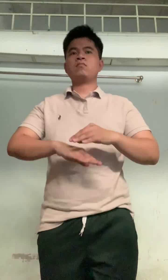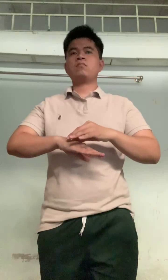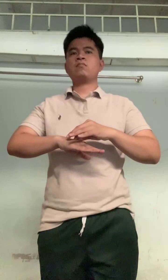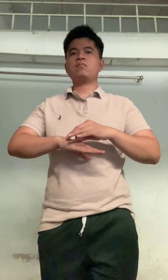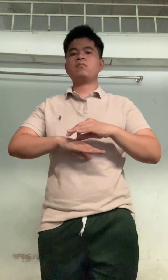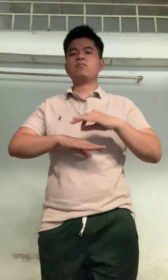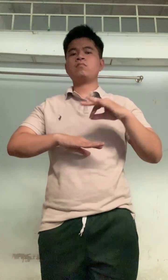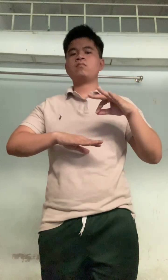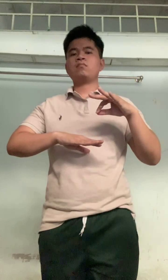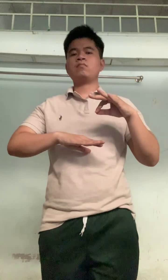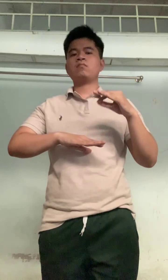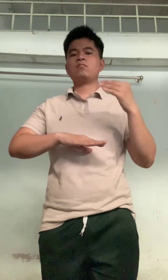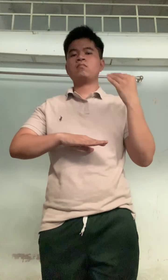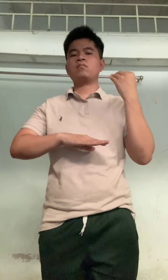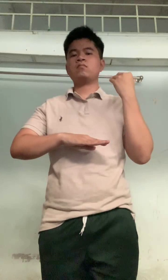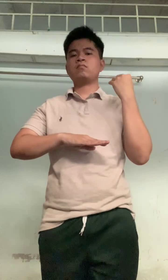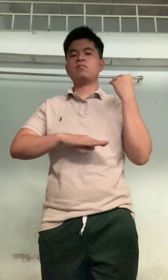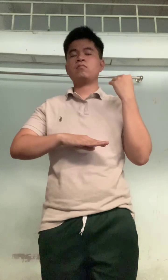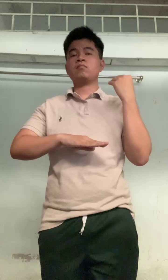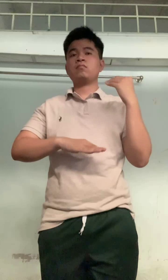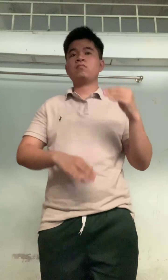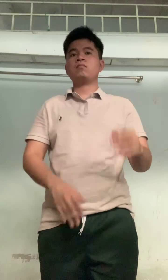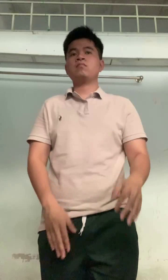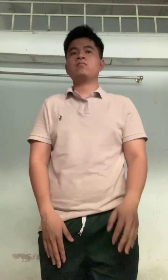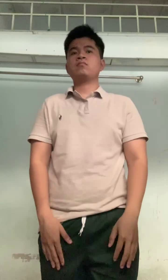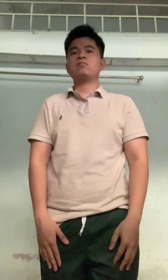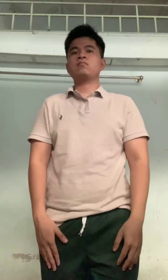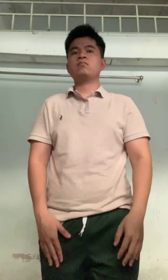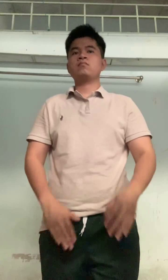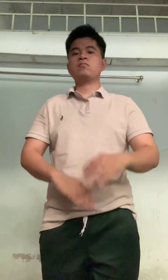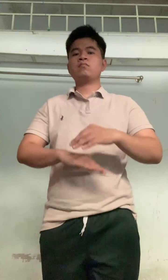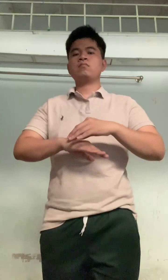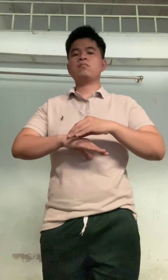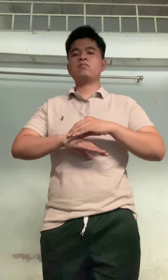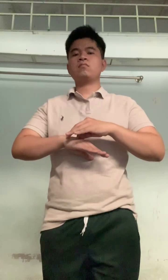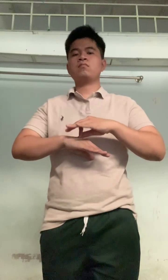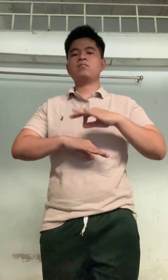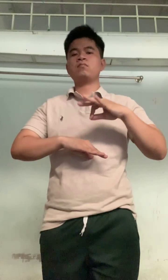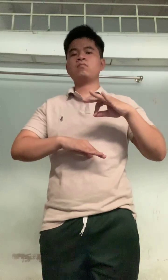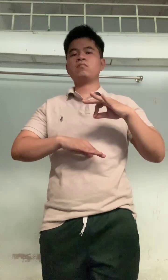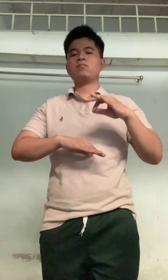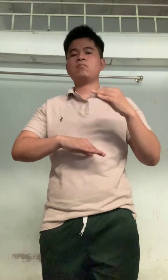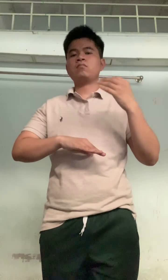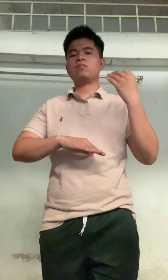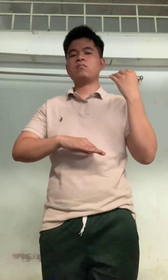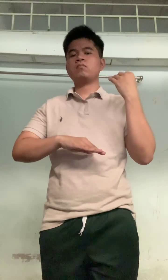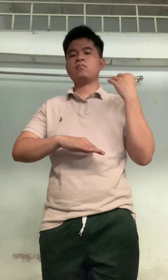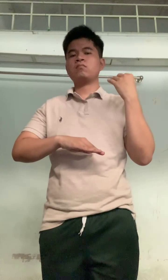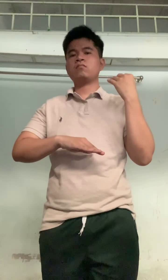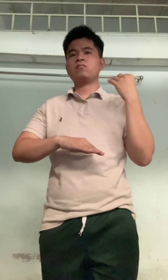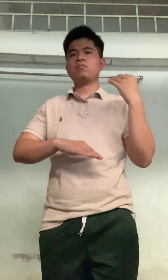tuan truoc